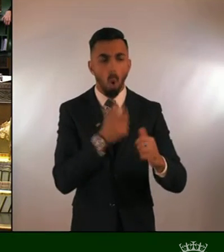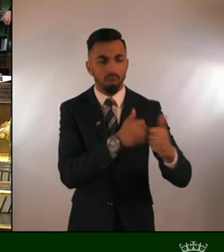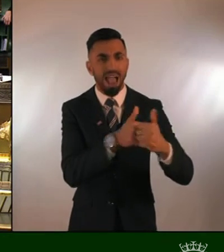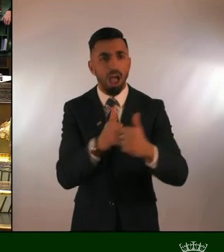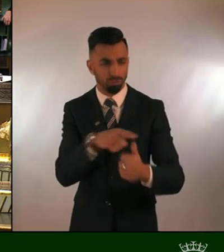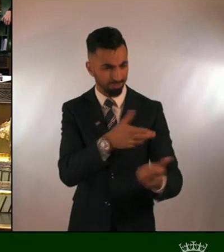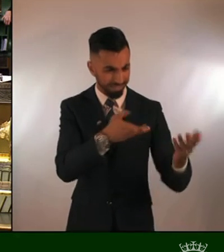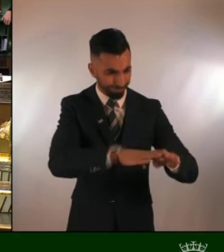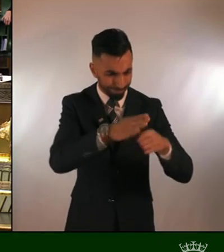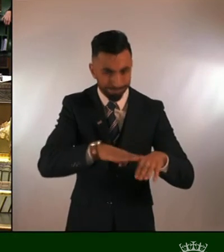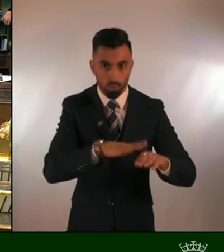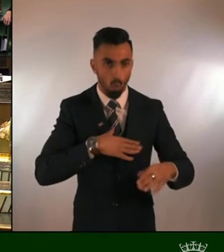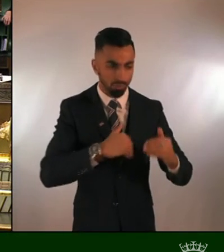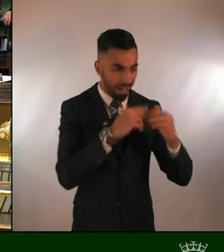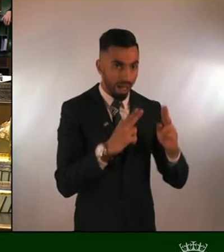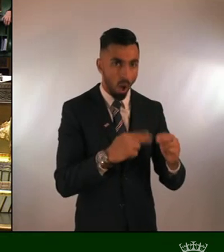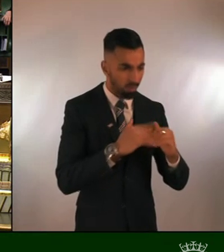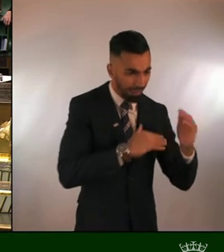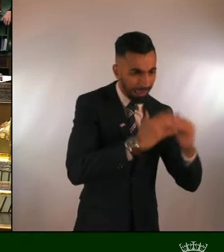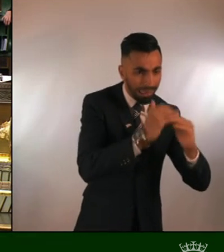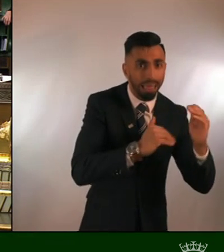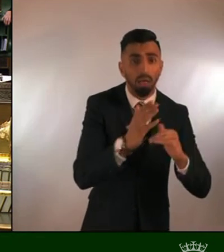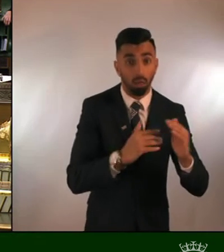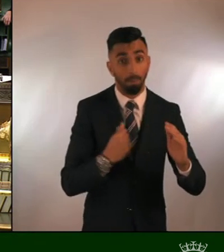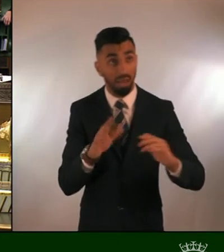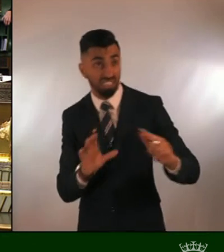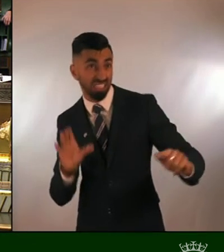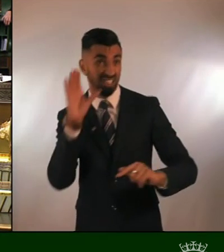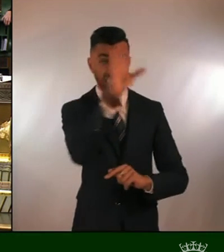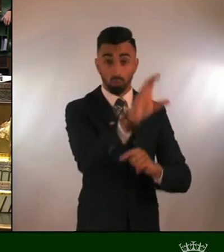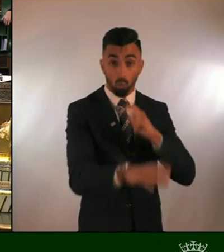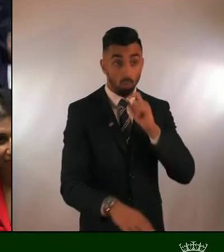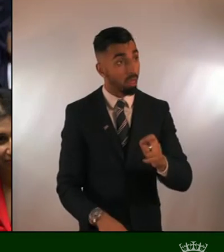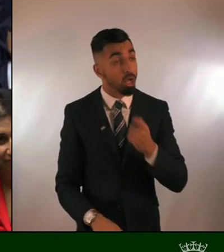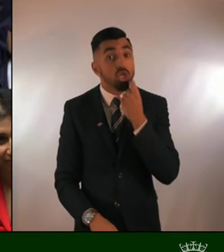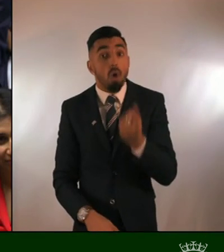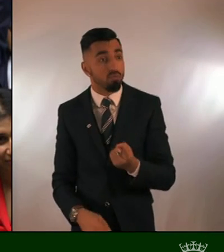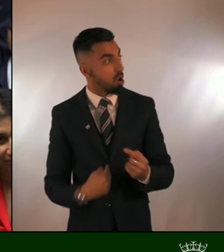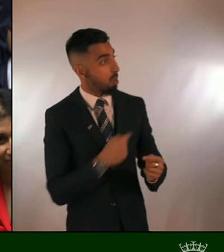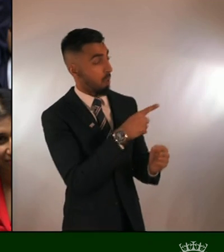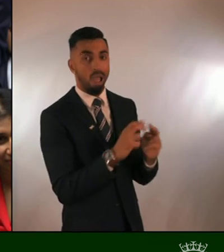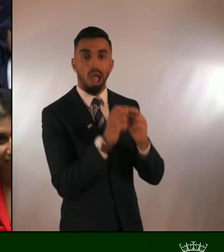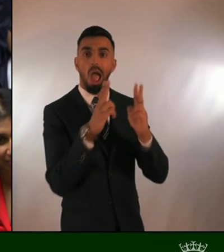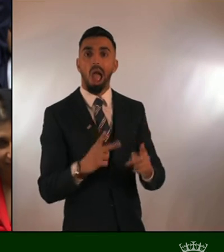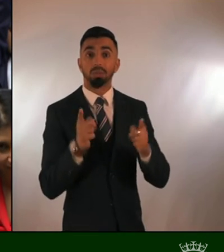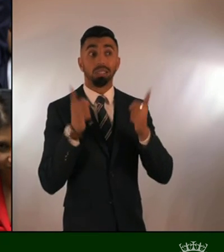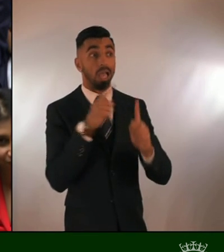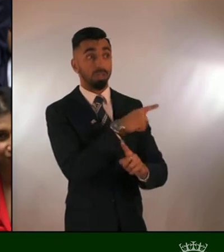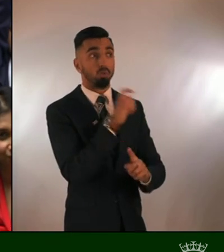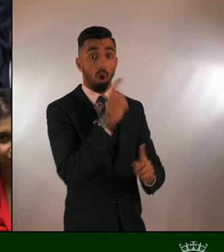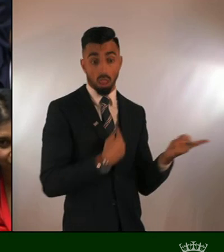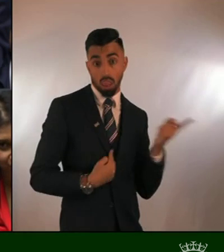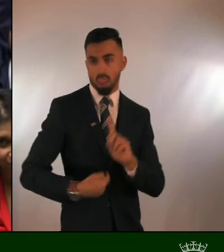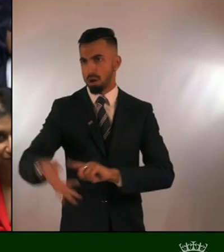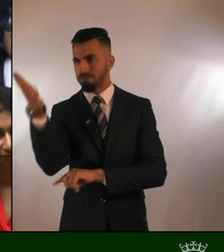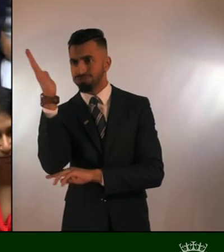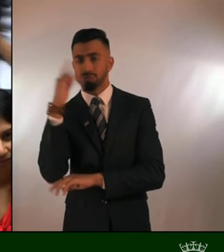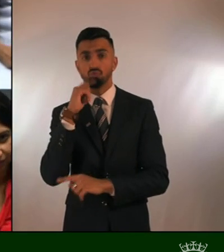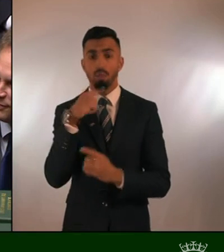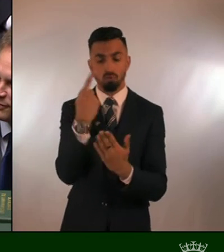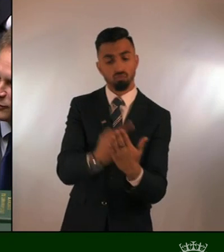And tomorrow my right honourable Friend the Housing Secretary will set out for the House comprehensive reforms to bring our planning system into the 21st century.